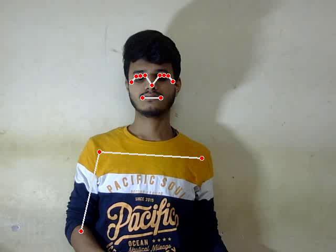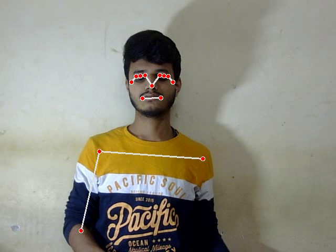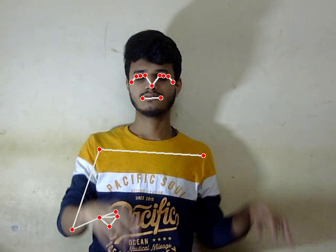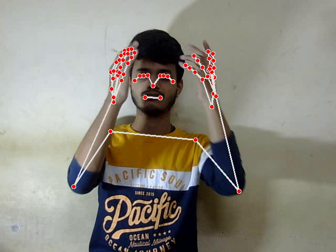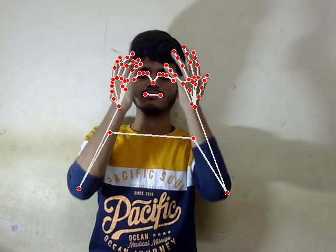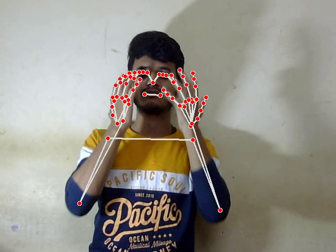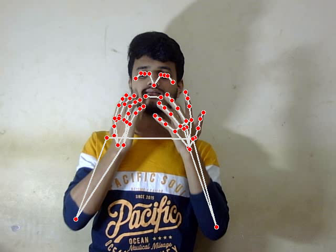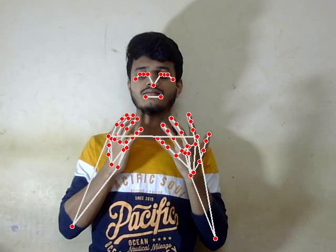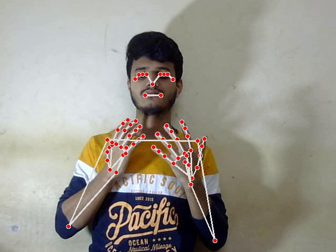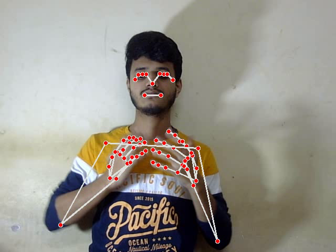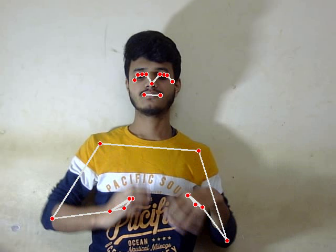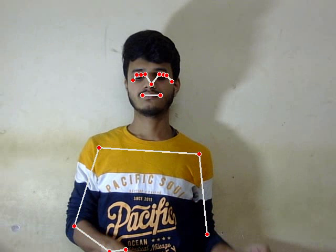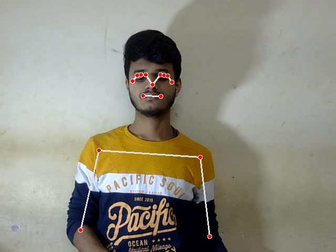sad